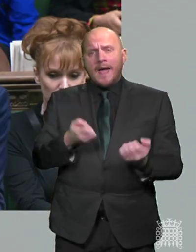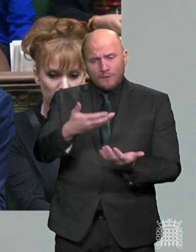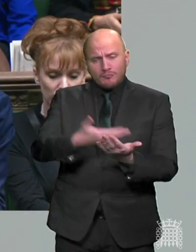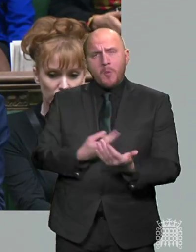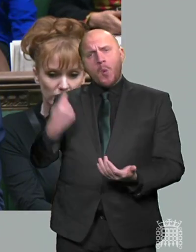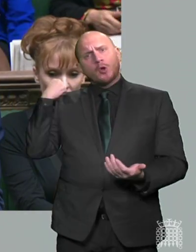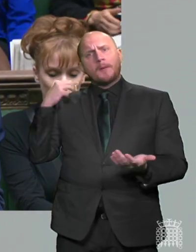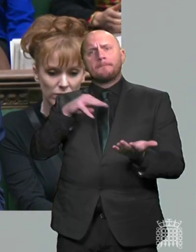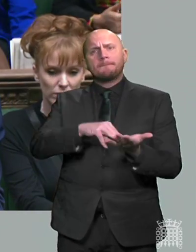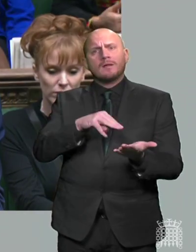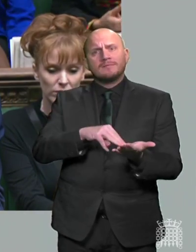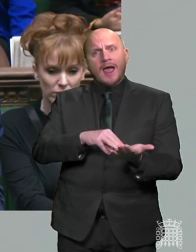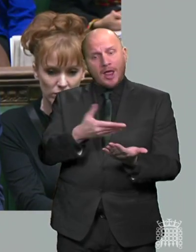It said: